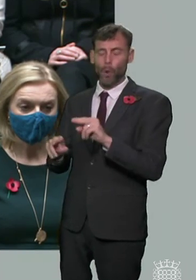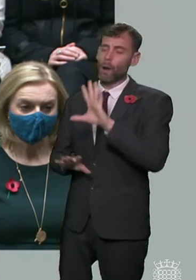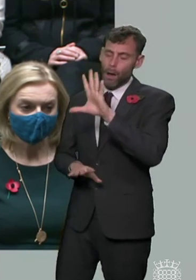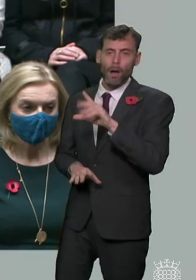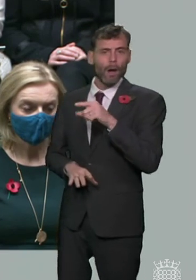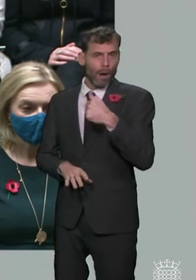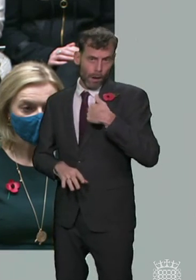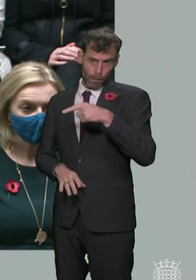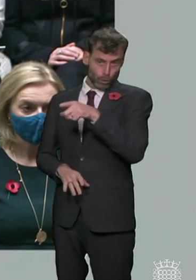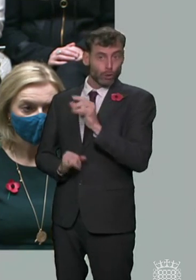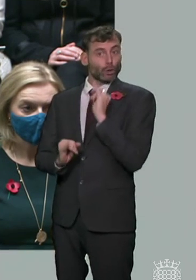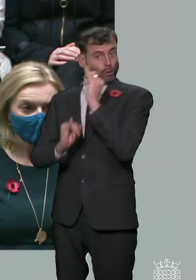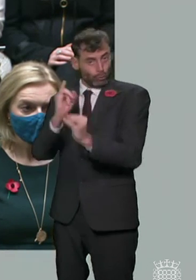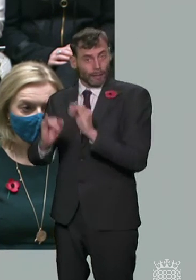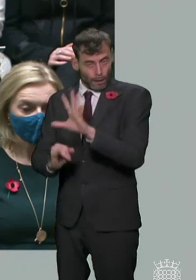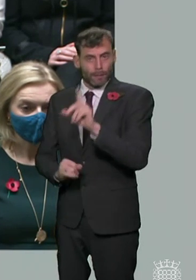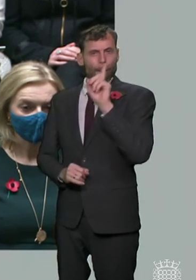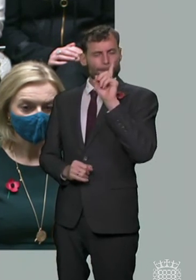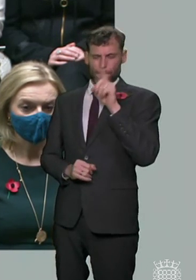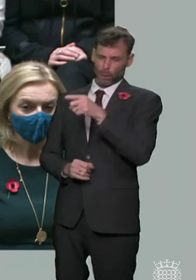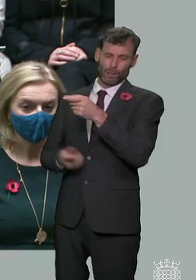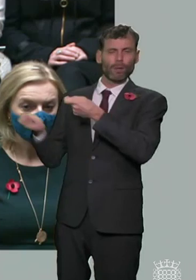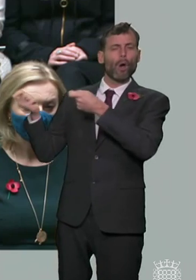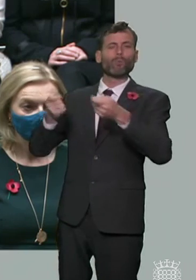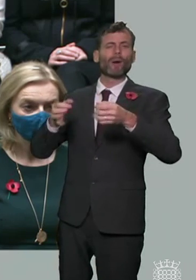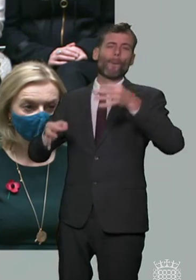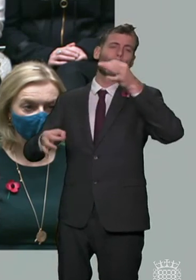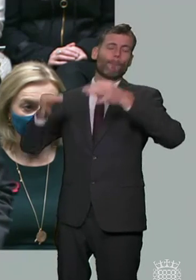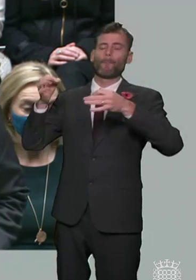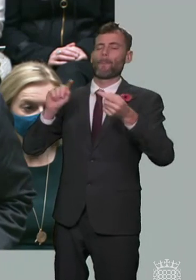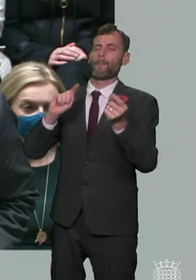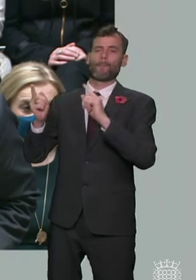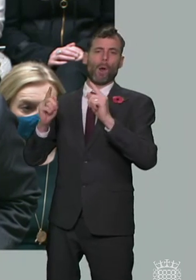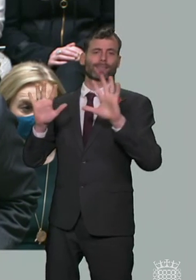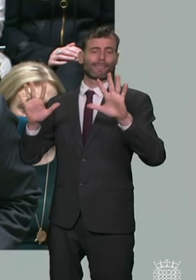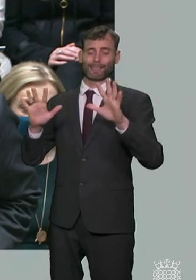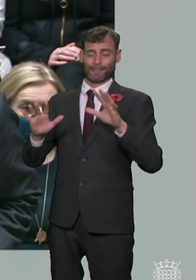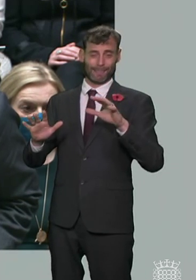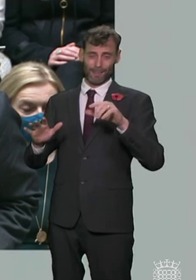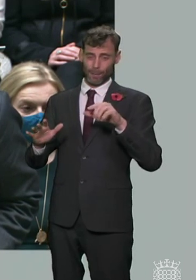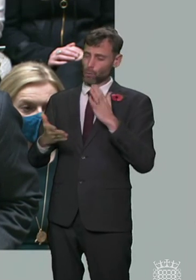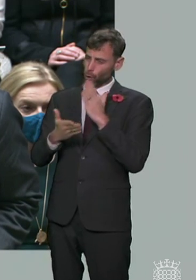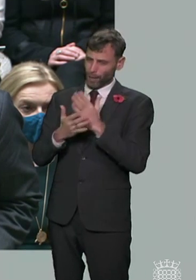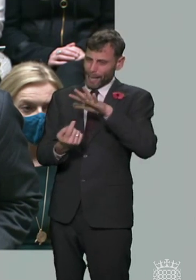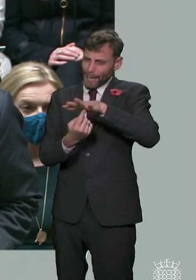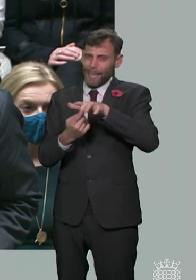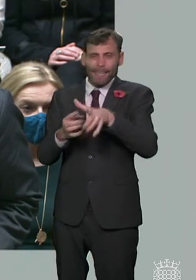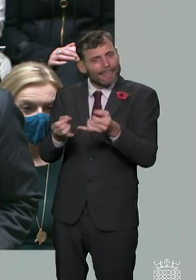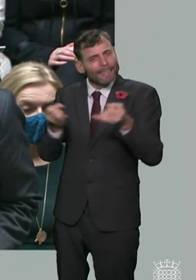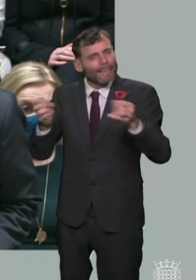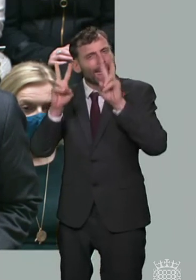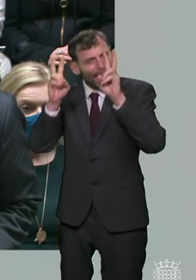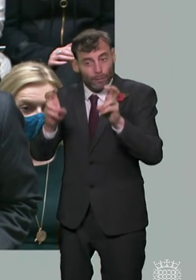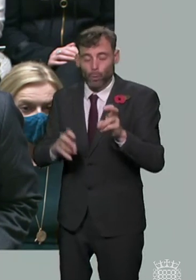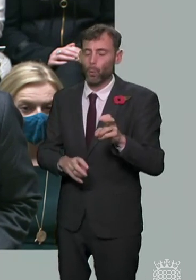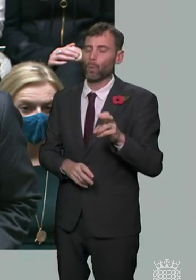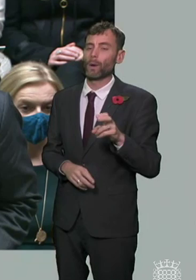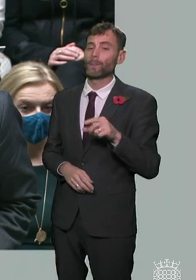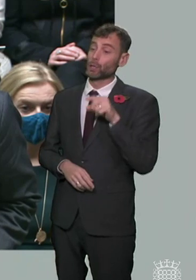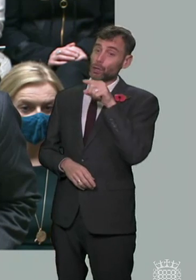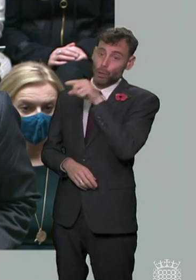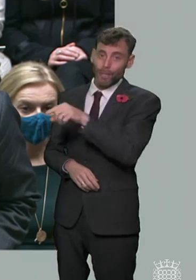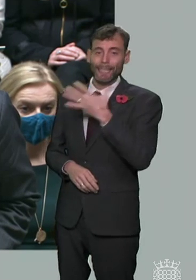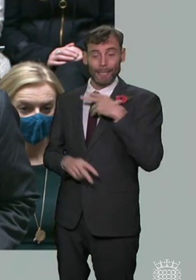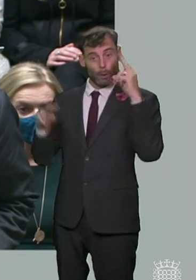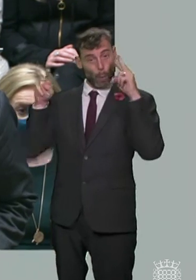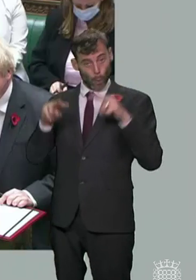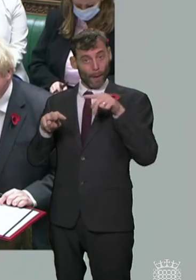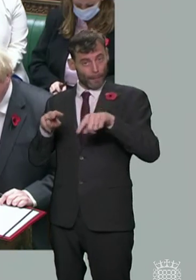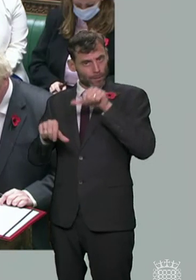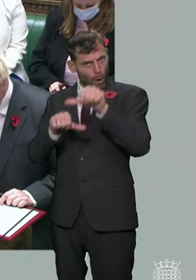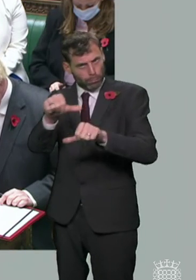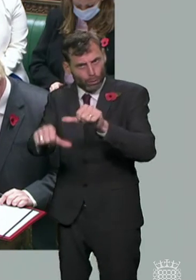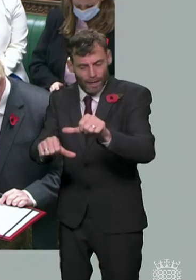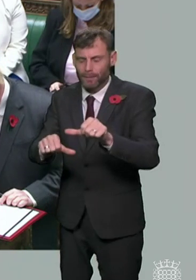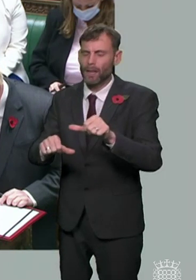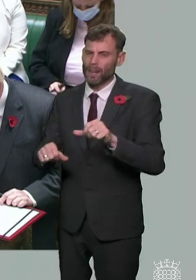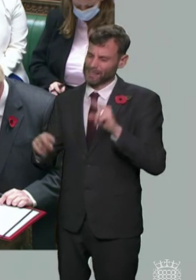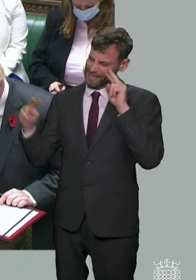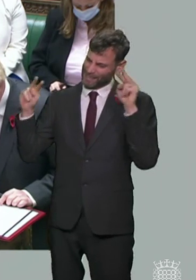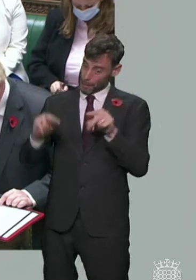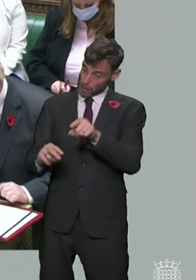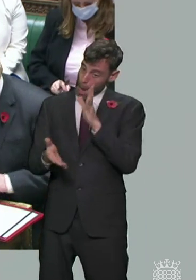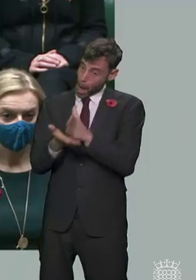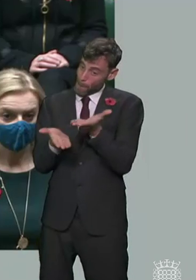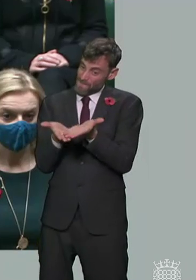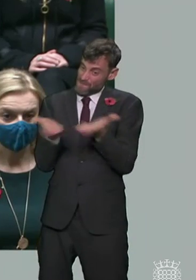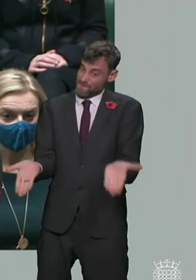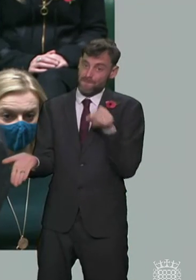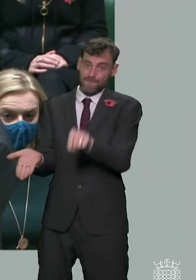I respectfully say to her that, instead of playing of politics on this issue, which is what Opposition Members are doing, she needs to consider the procedures of this House in a spirit of fairness.